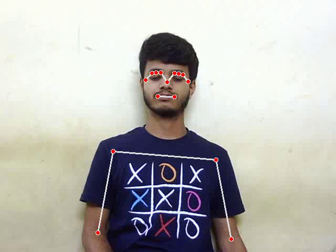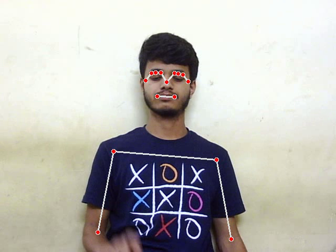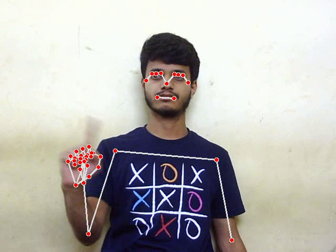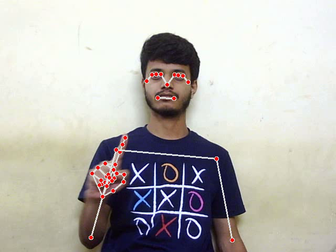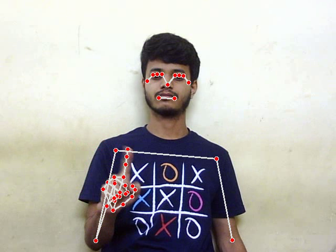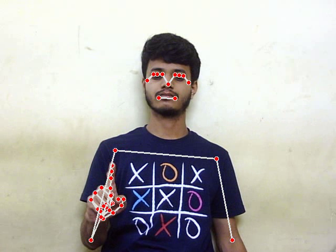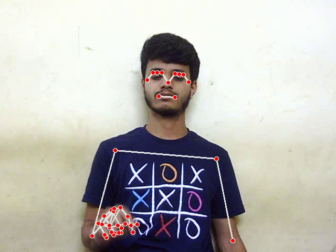where